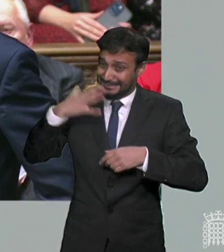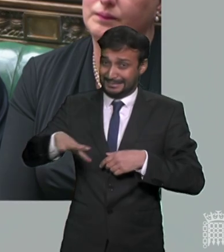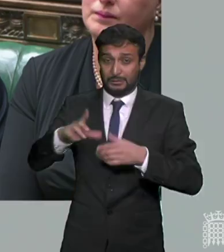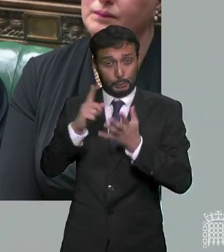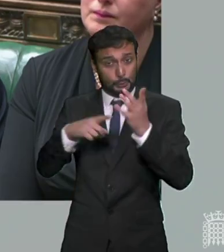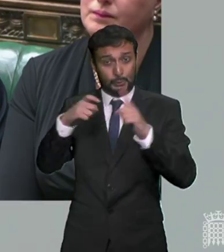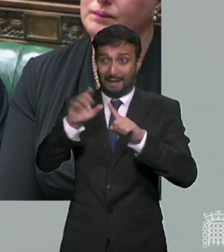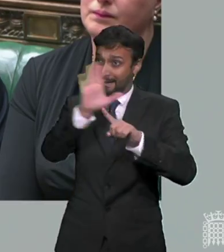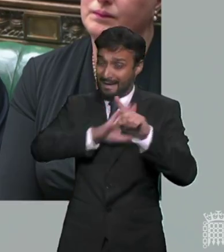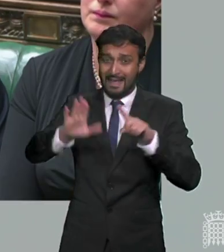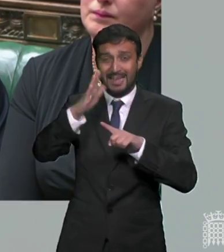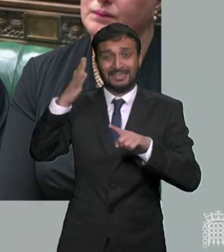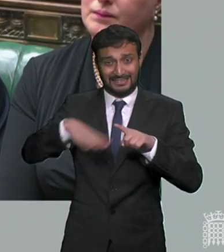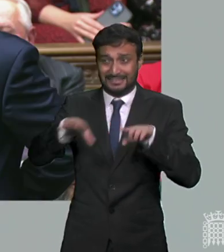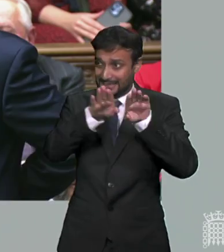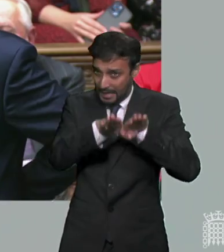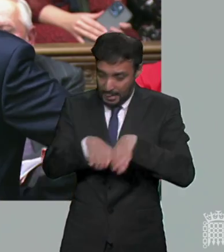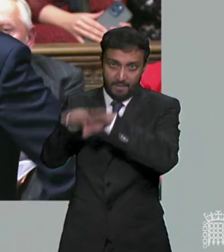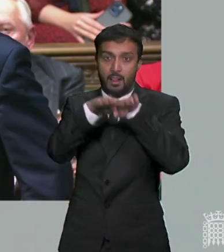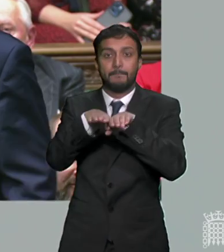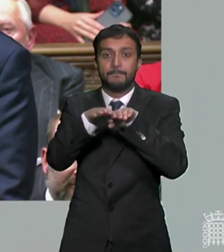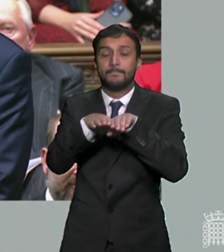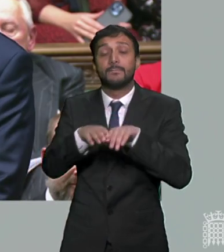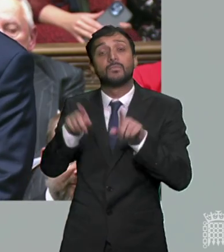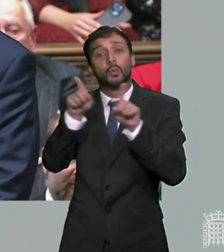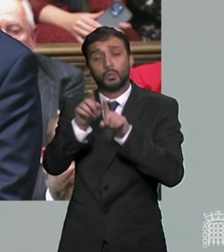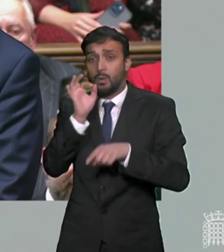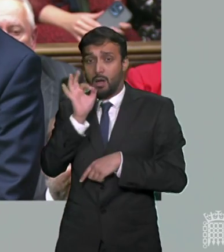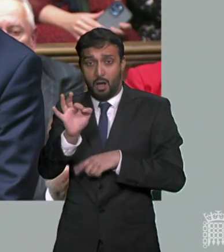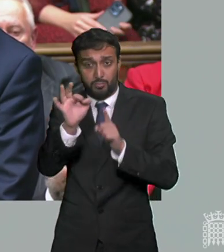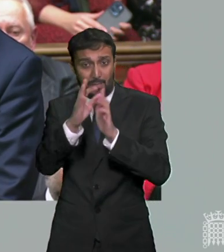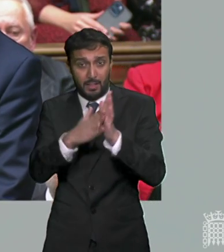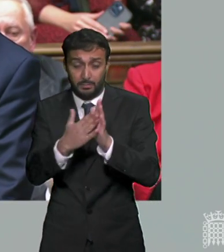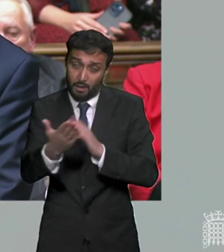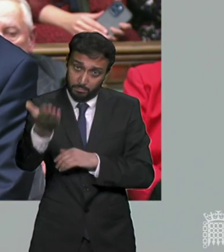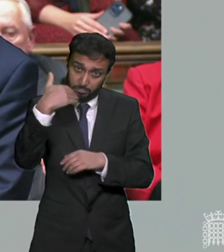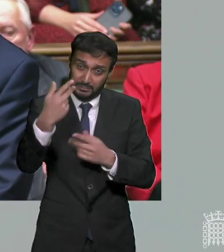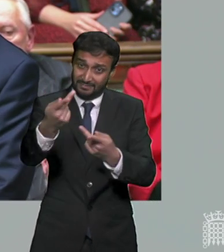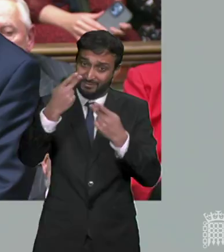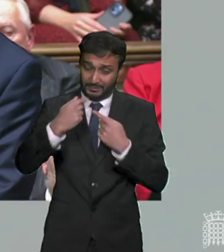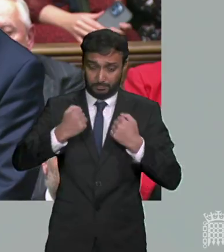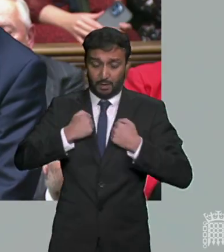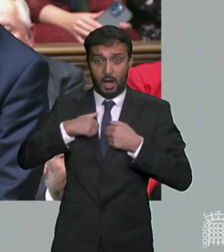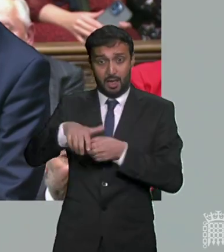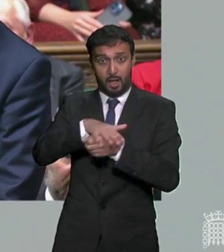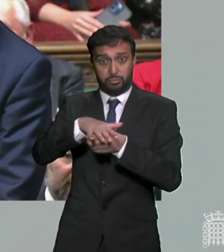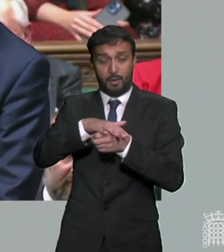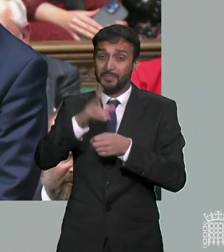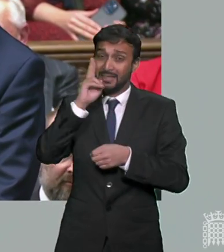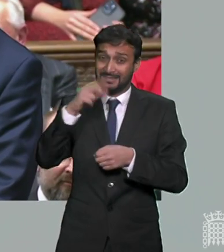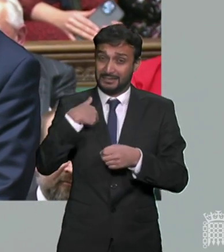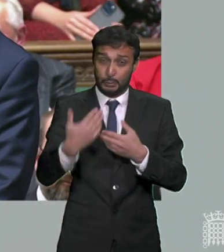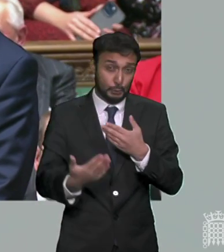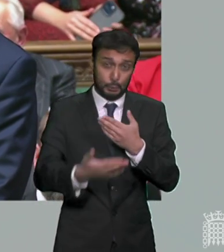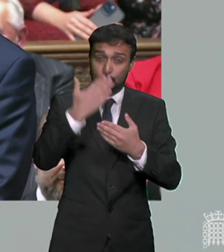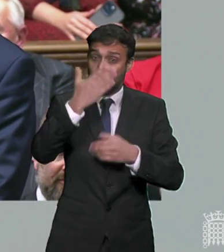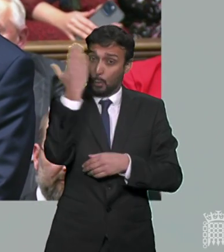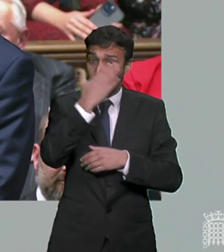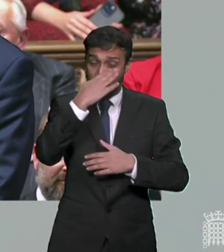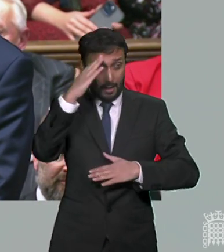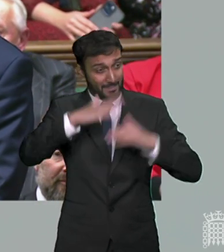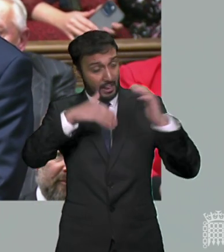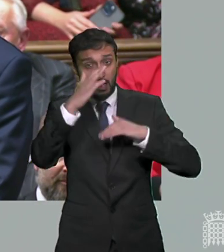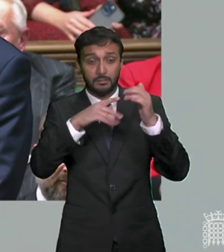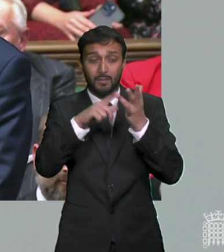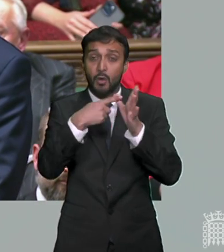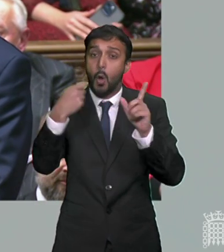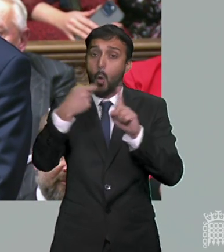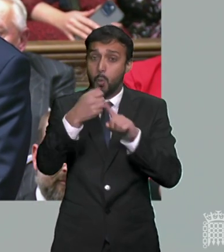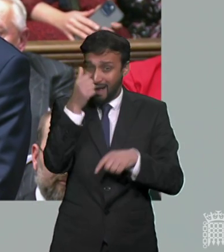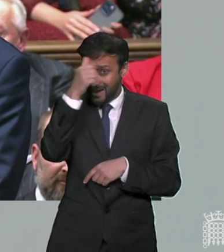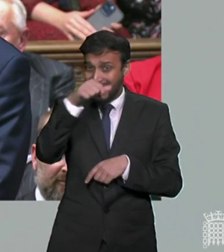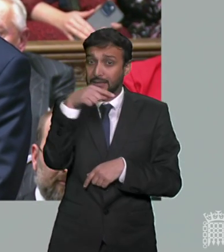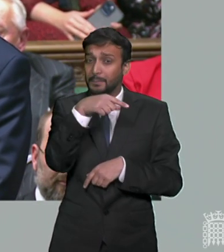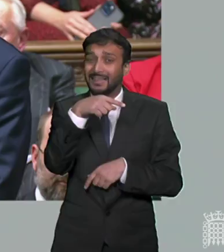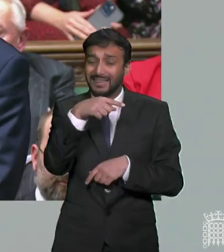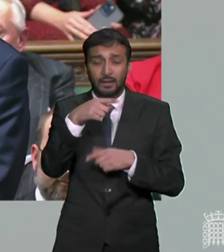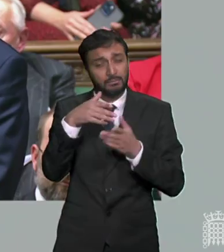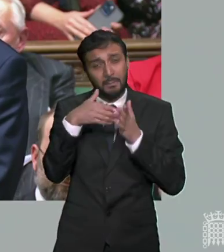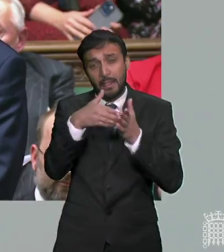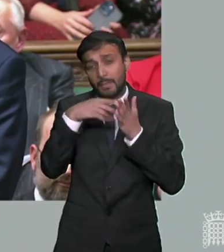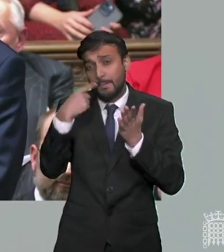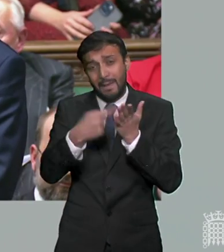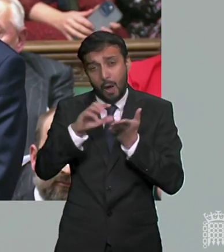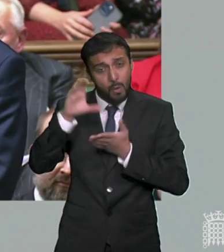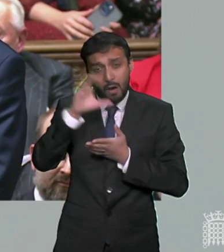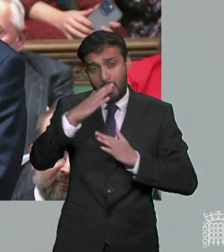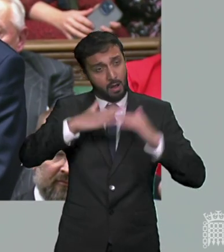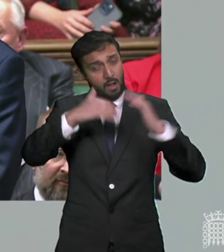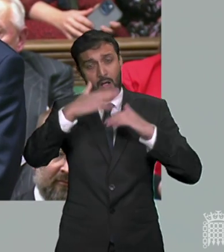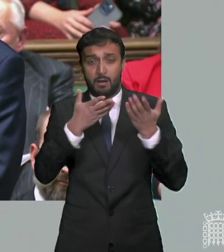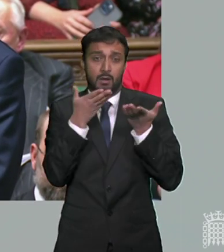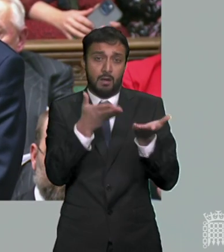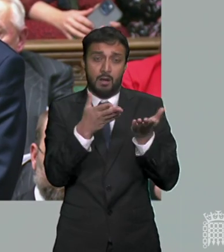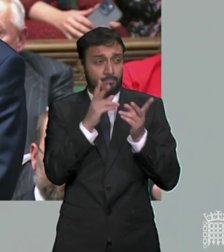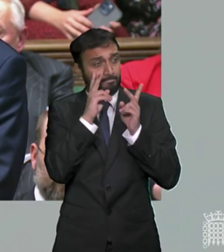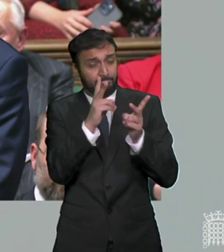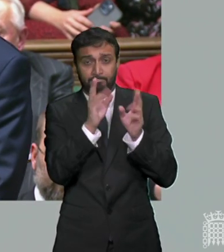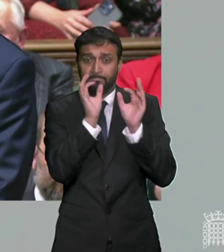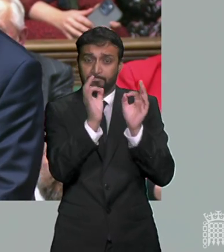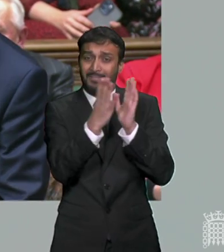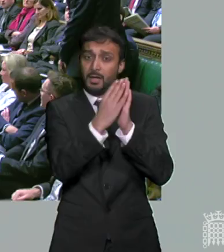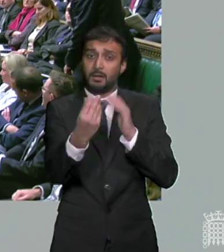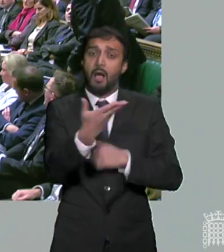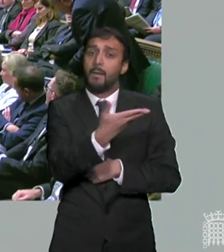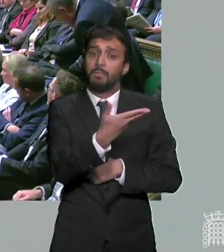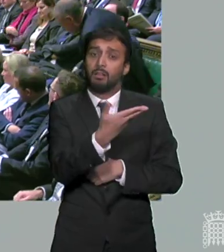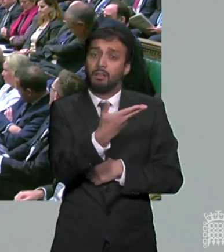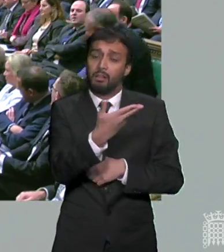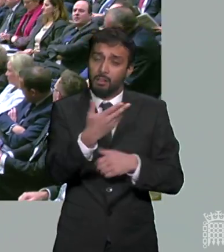To that end, I invite him to visit my Bournemouth West constituency to see the latest school rebuild, the multimillion-pound rebuild of Oak Academy, which will stand as a lasting tribute to opportunity for the people I have the privilege of serving in this House.